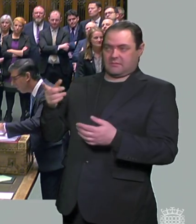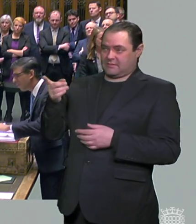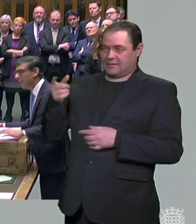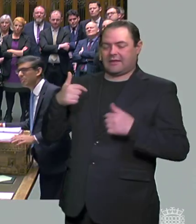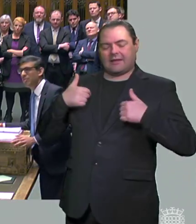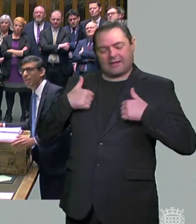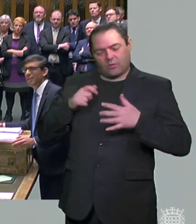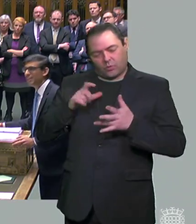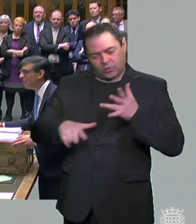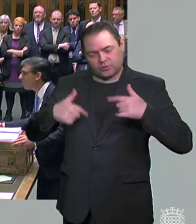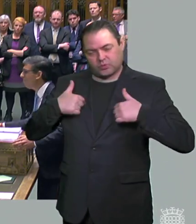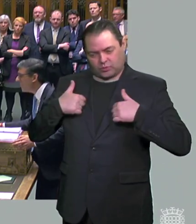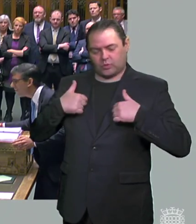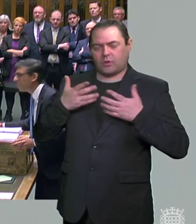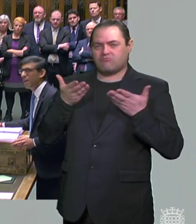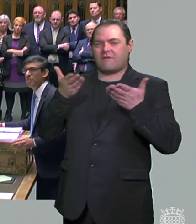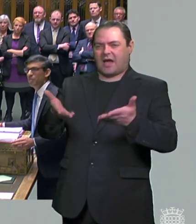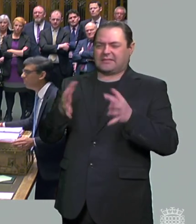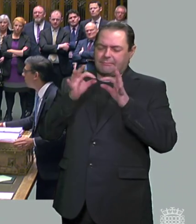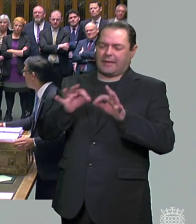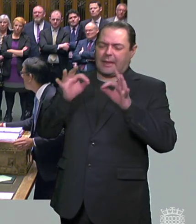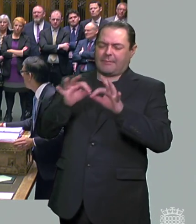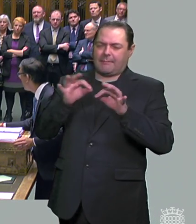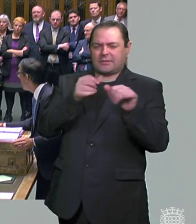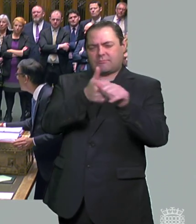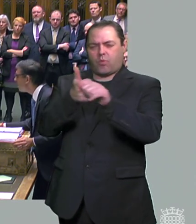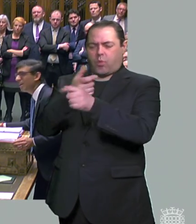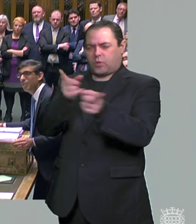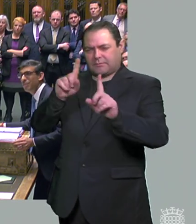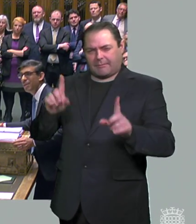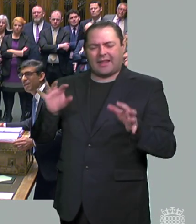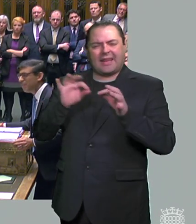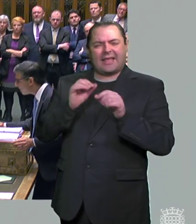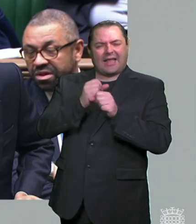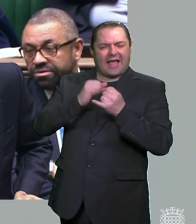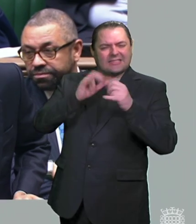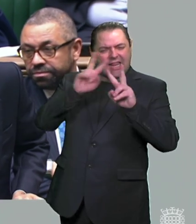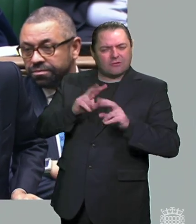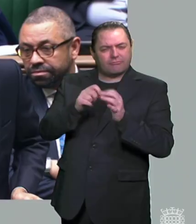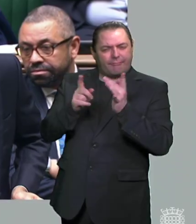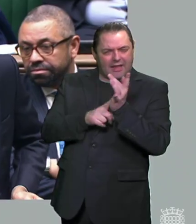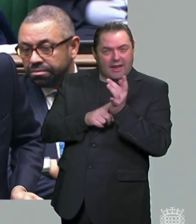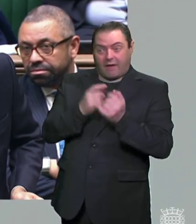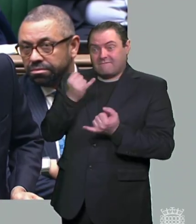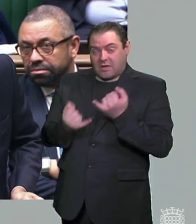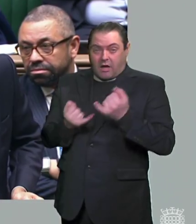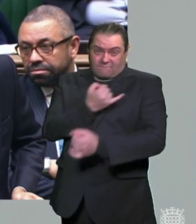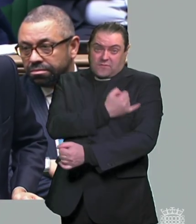What we are doing is providing tens of billions of pounds of support for people with their energy bills, particularly the most vulnerable.